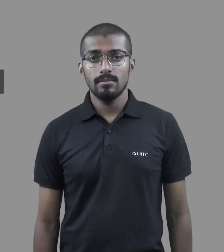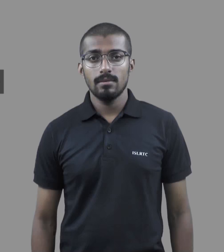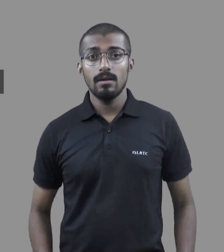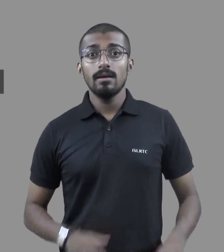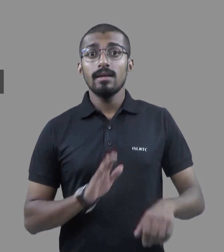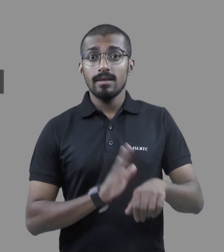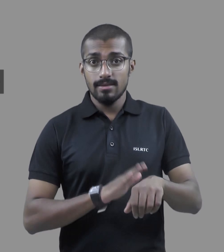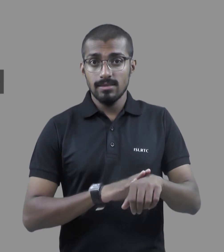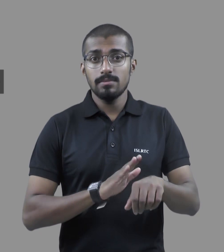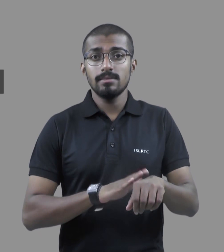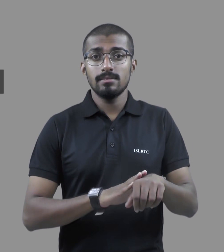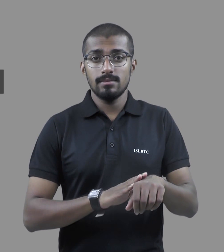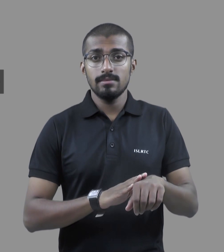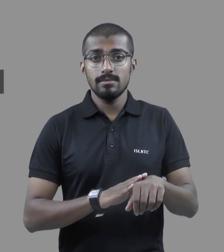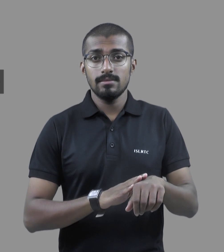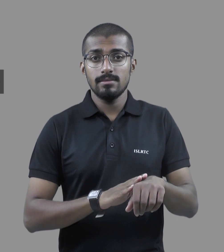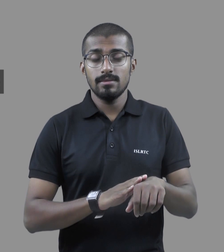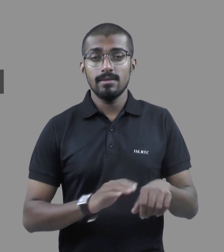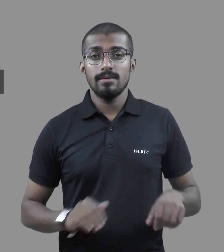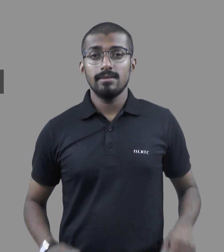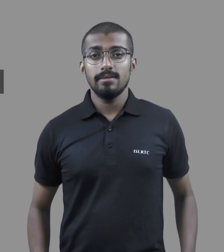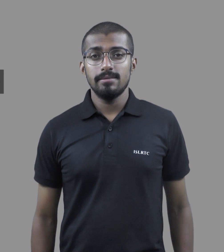Experience